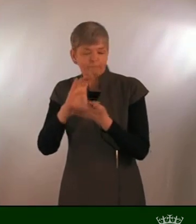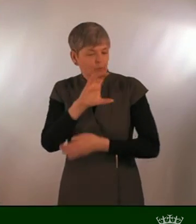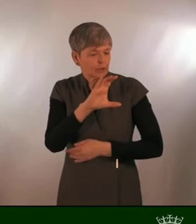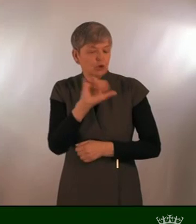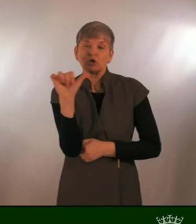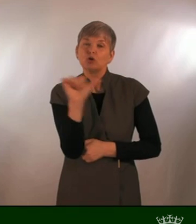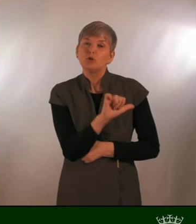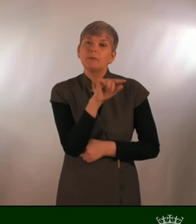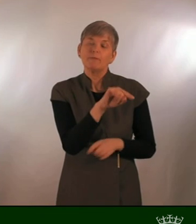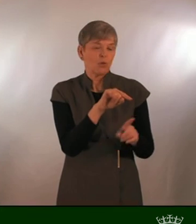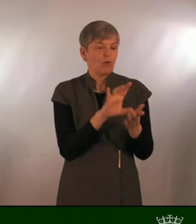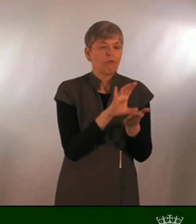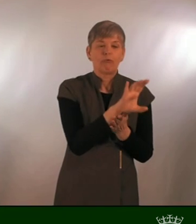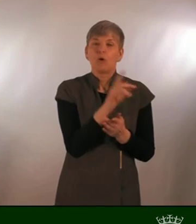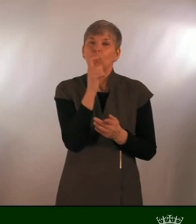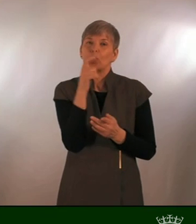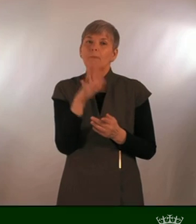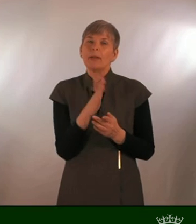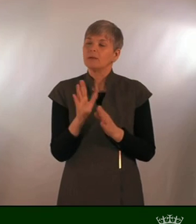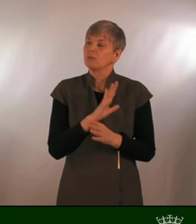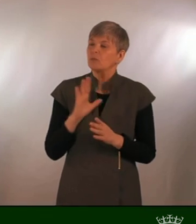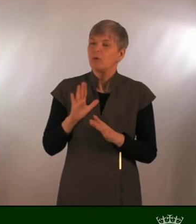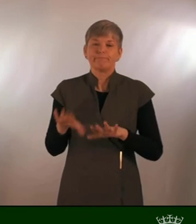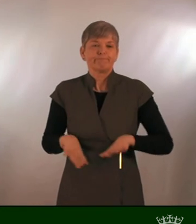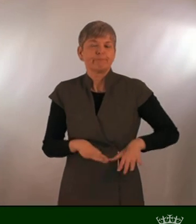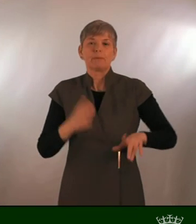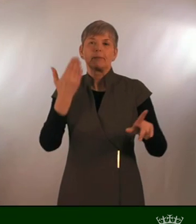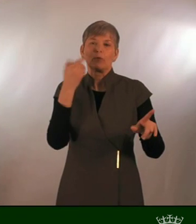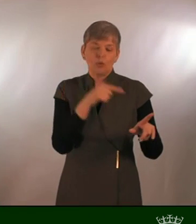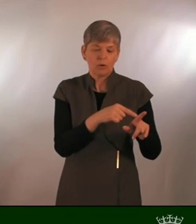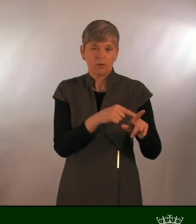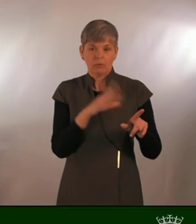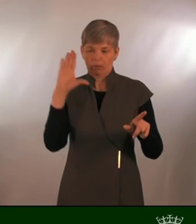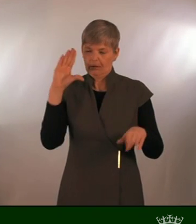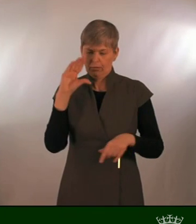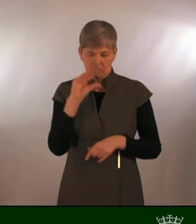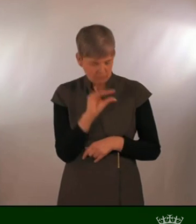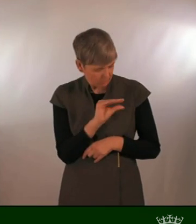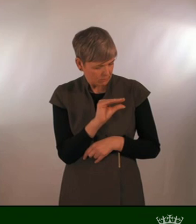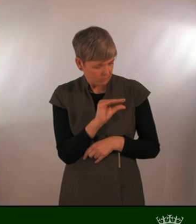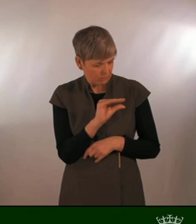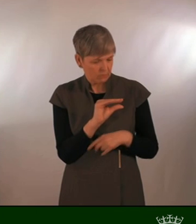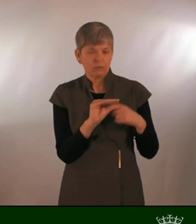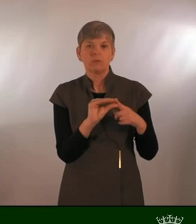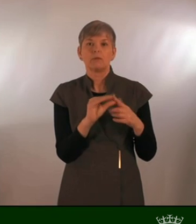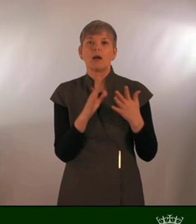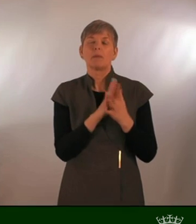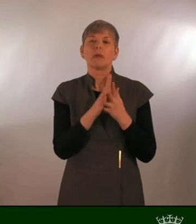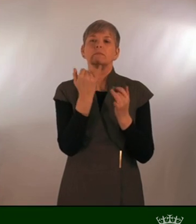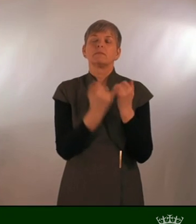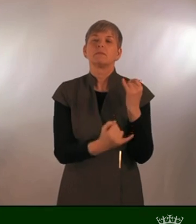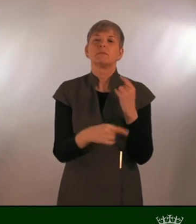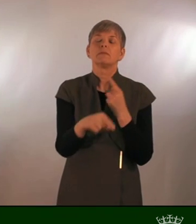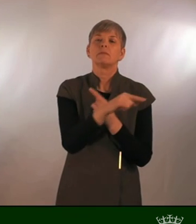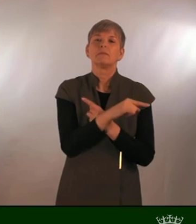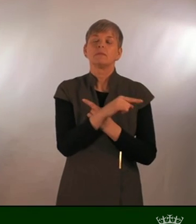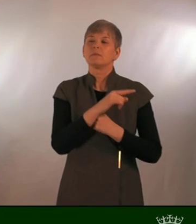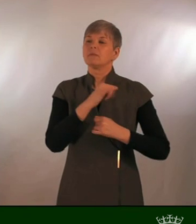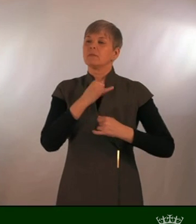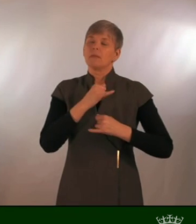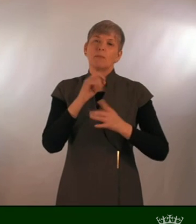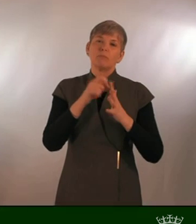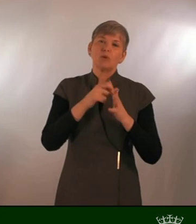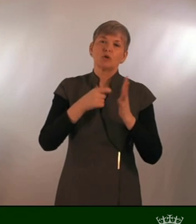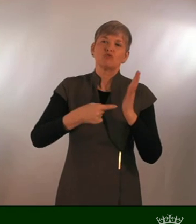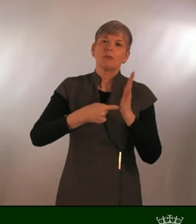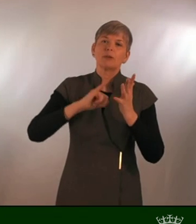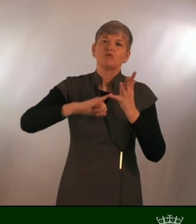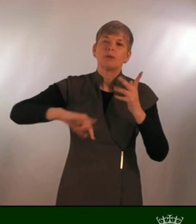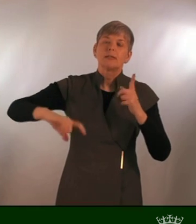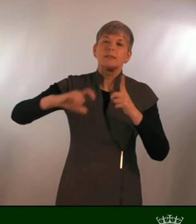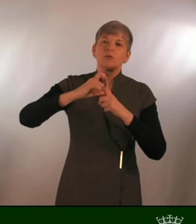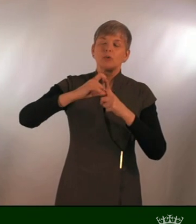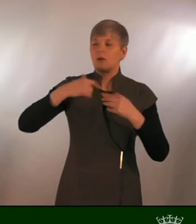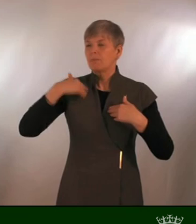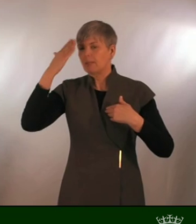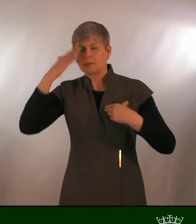That has resulted in severely reduced services from Combat Stress, a renowned mental health charity serving veterans suffering from post-traumatic stress disorder.